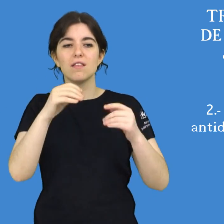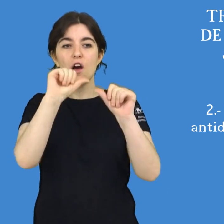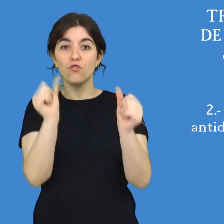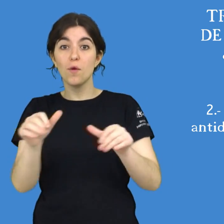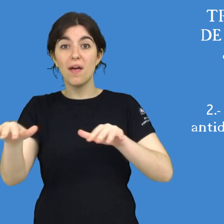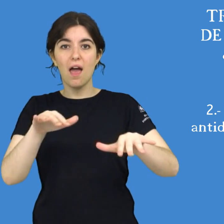forma